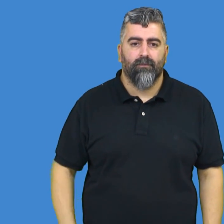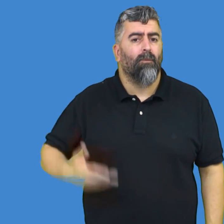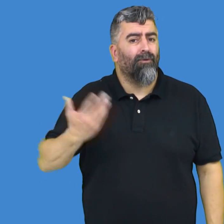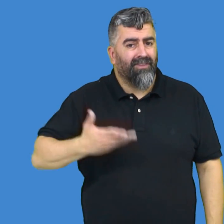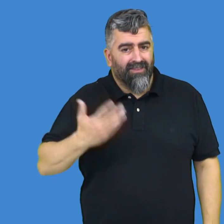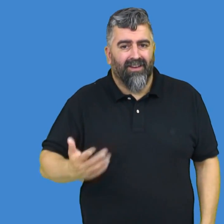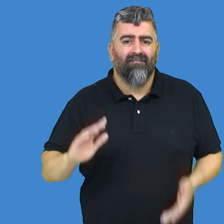importar